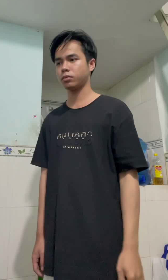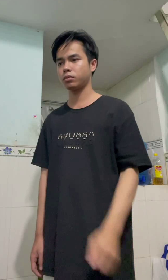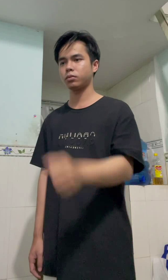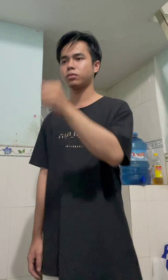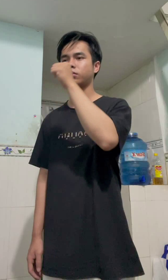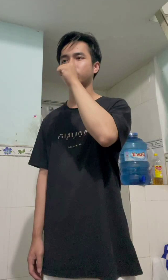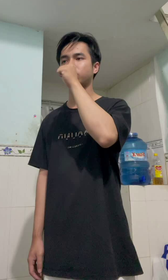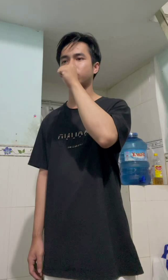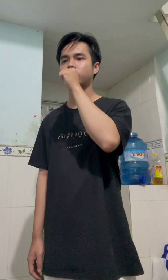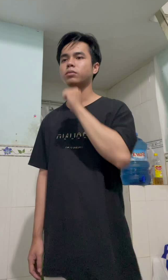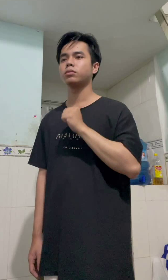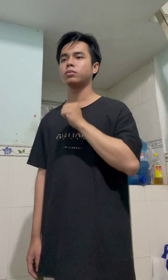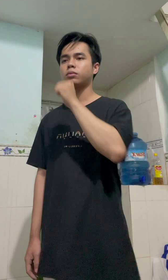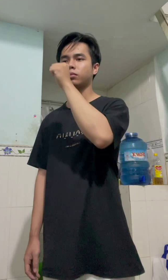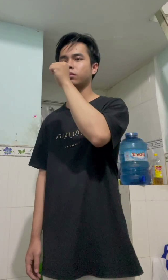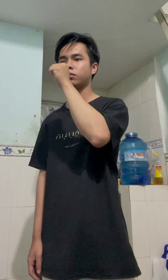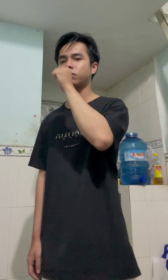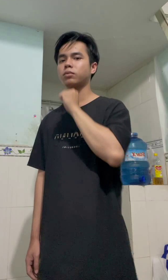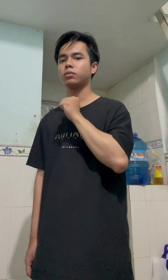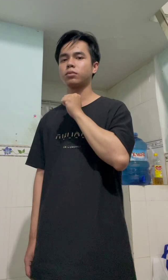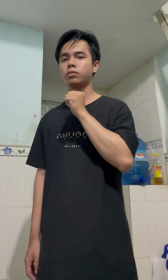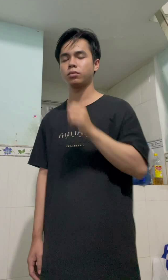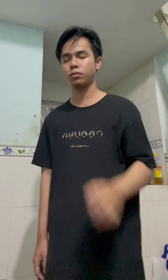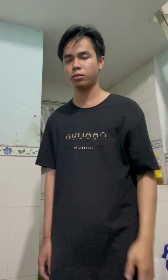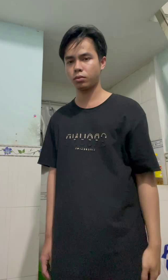dong y